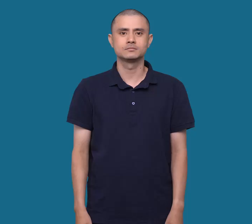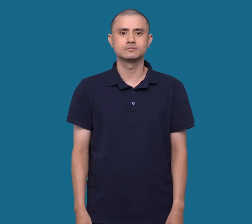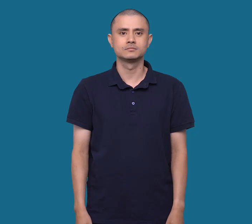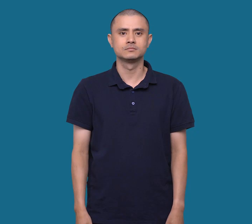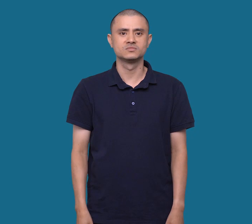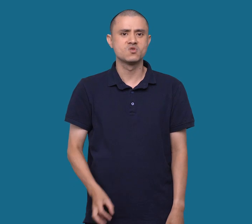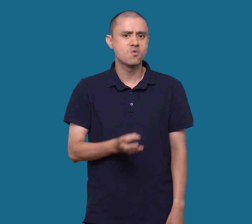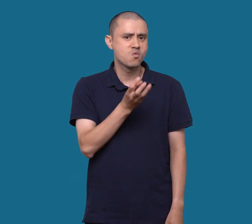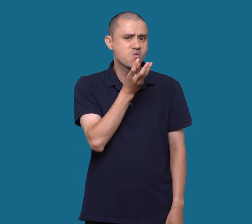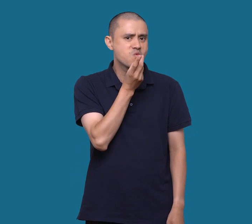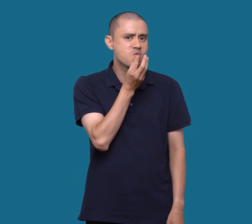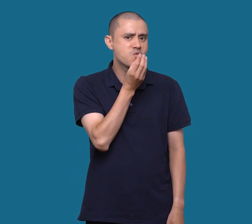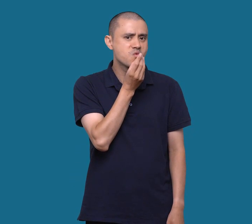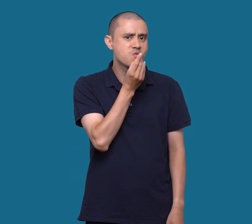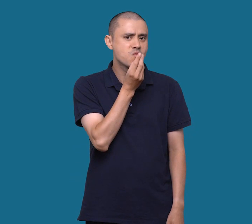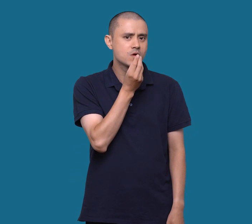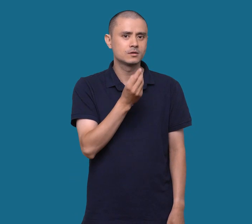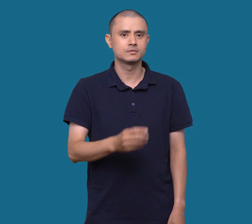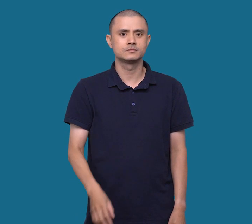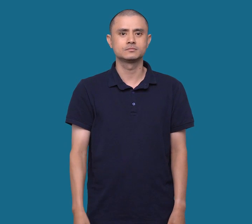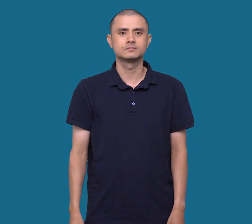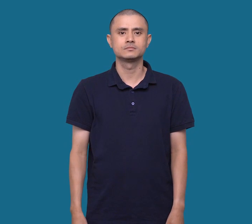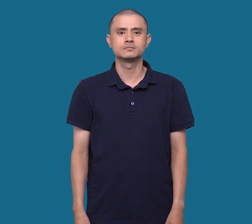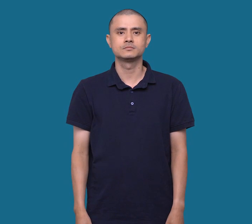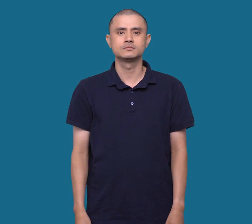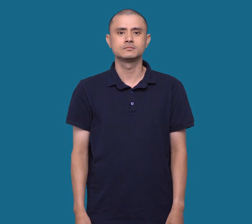vô duyên